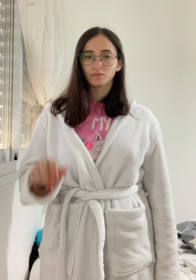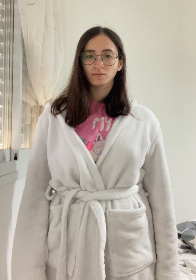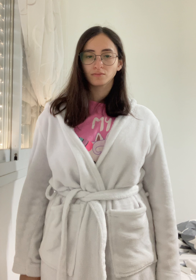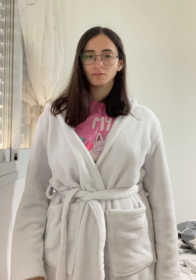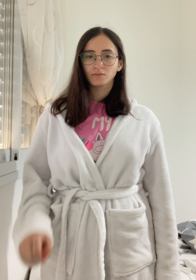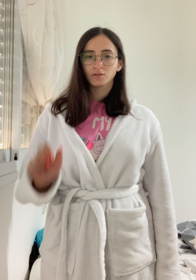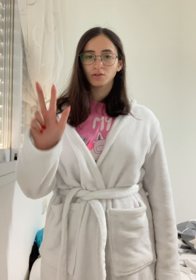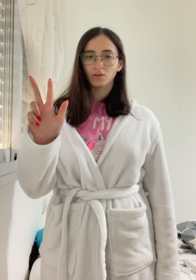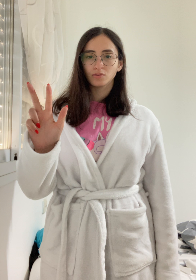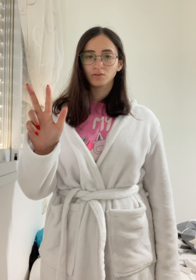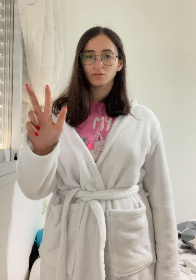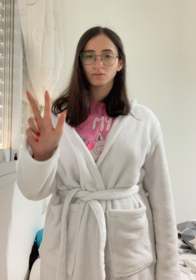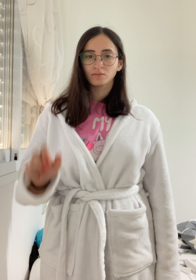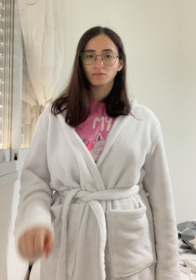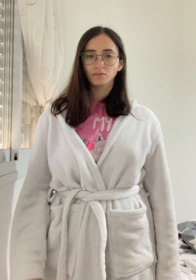שלוש